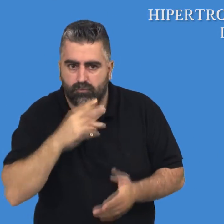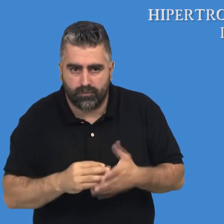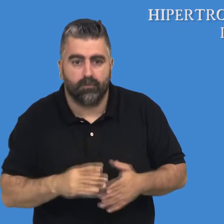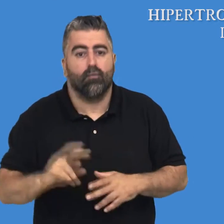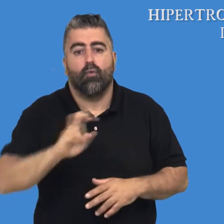vez